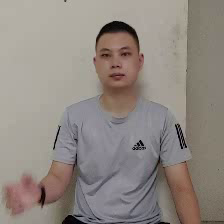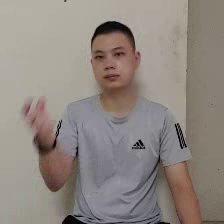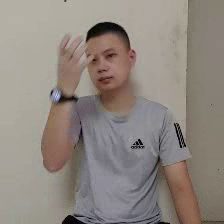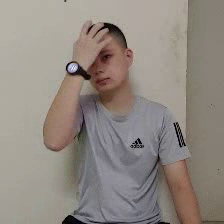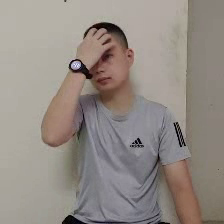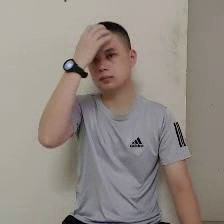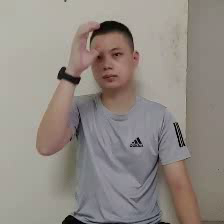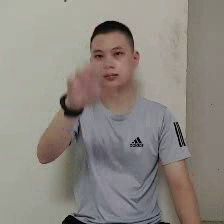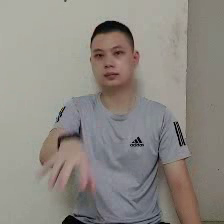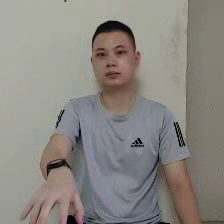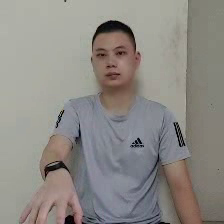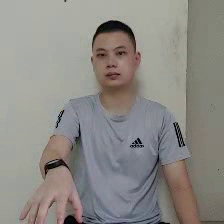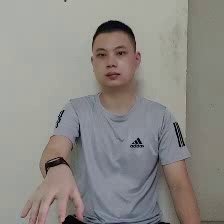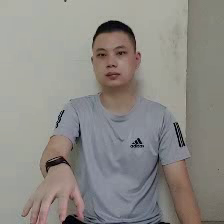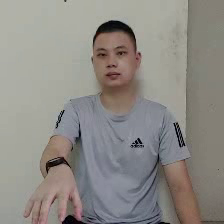Áp dụng